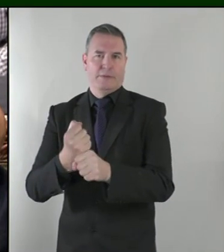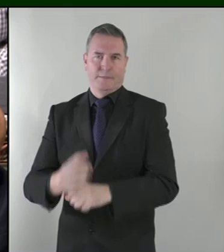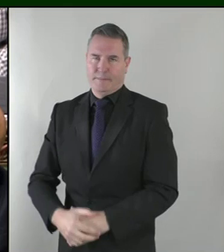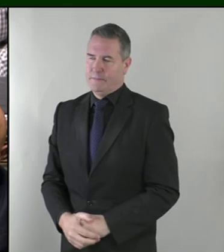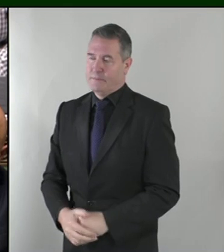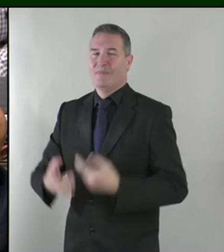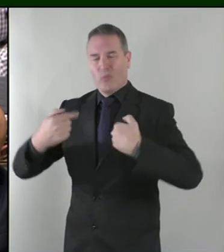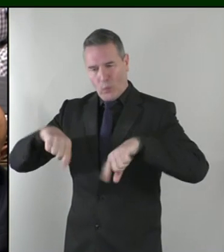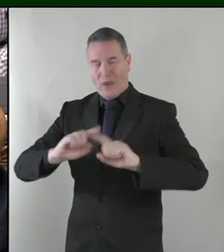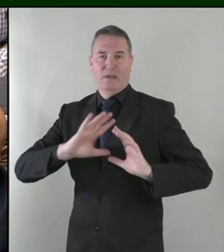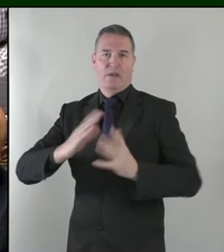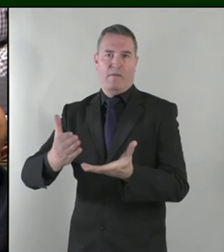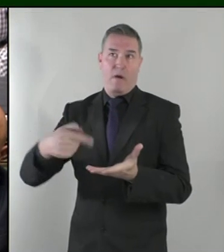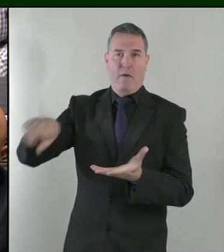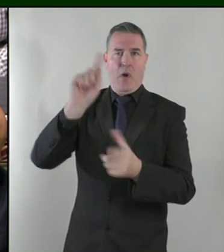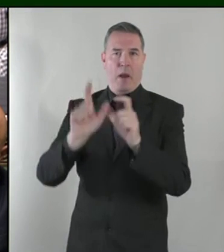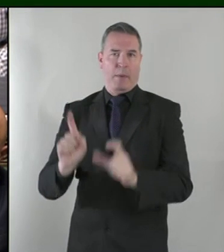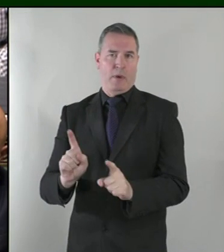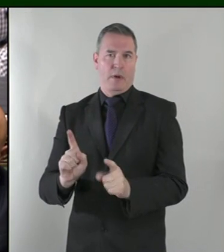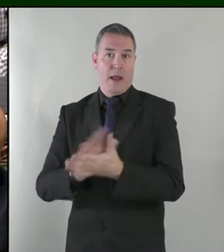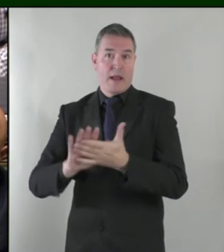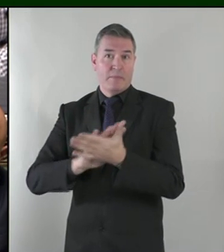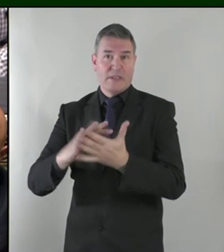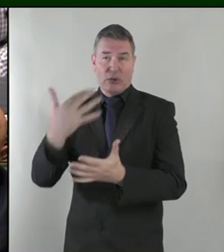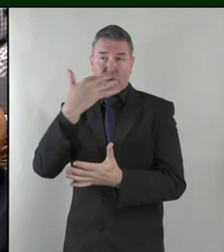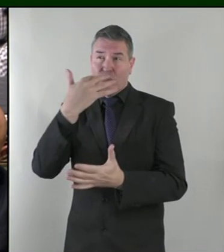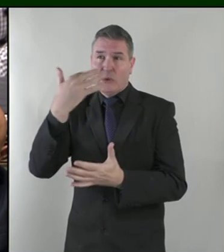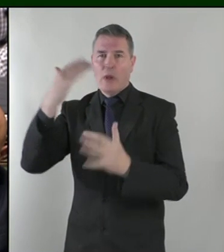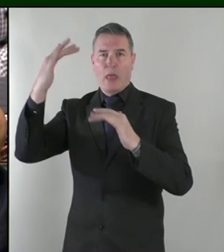We are delivering for the people of this country. We are reducing greenhouse gases.